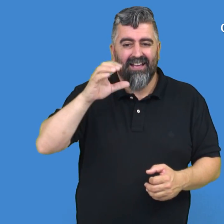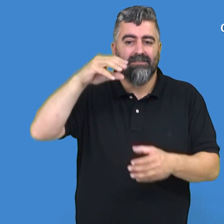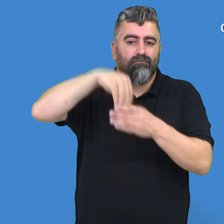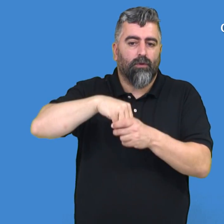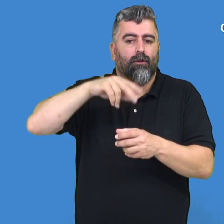dentro